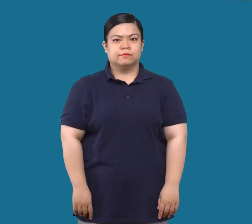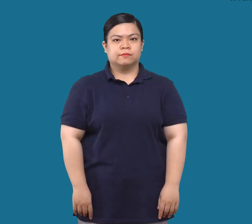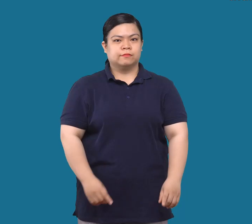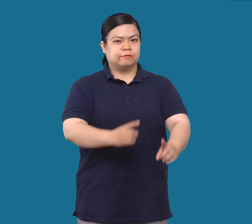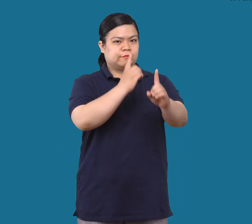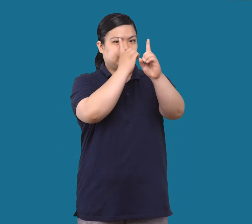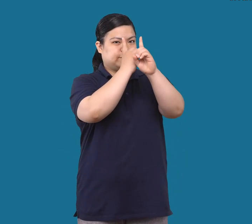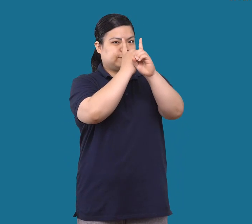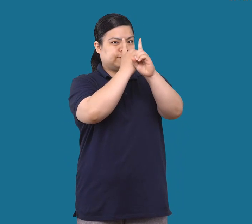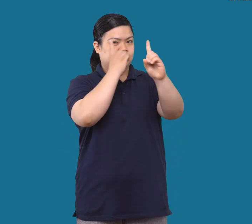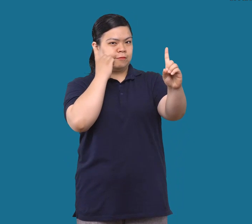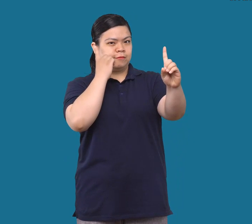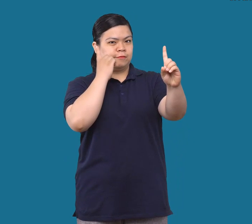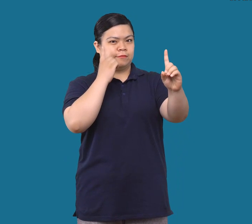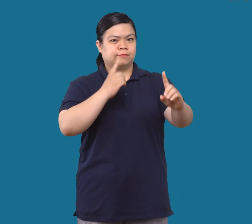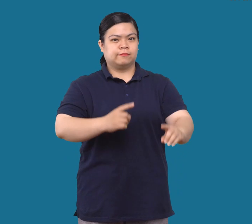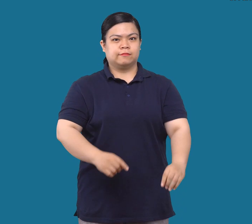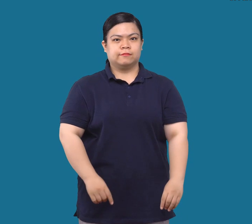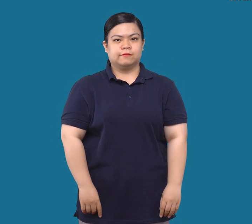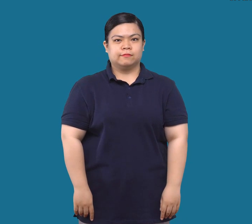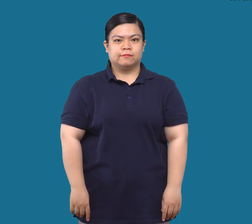thẳng hàng (Toán học)